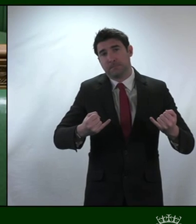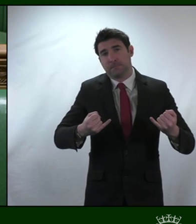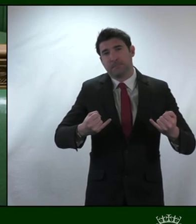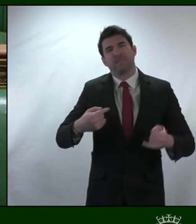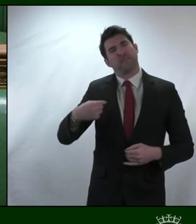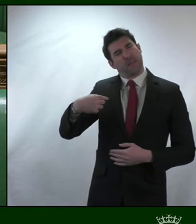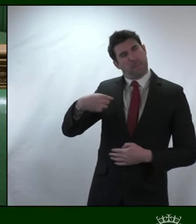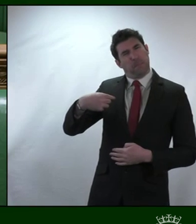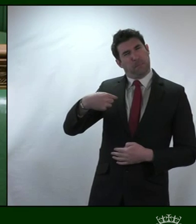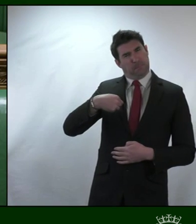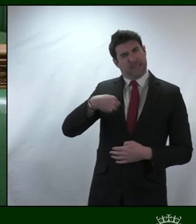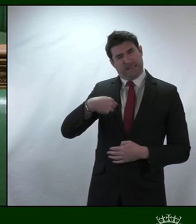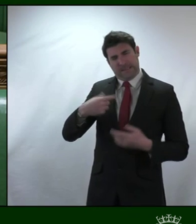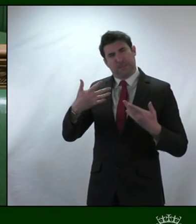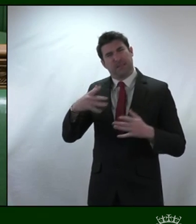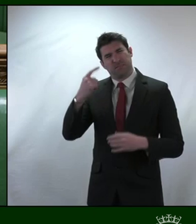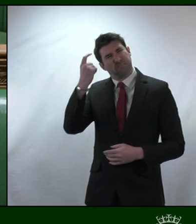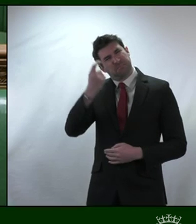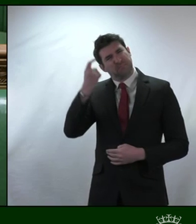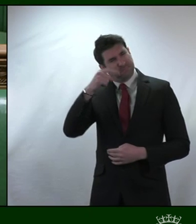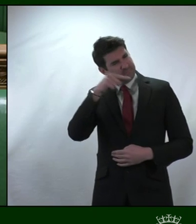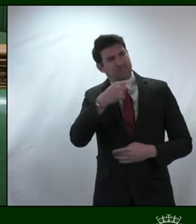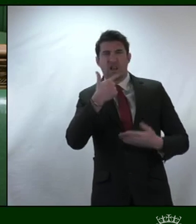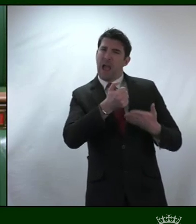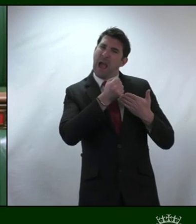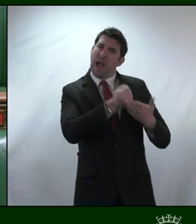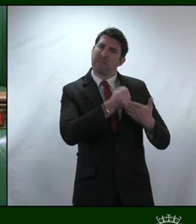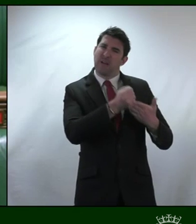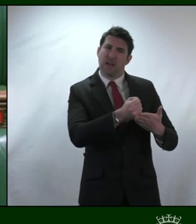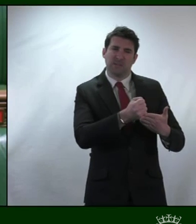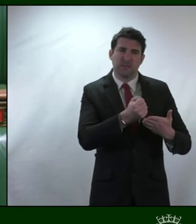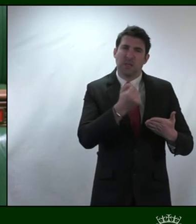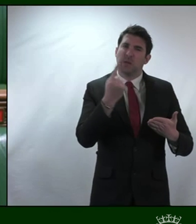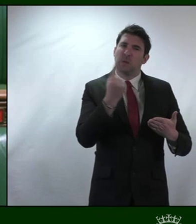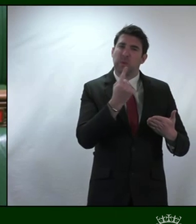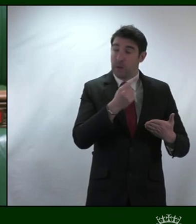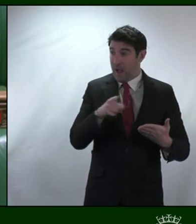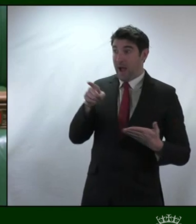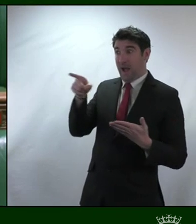Well, now I know, because I have here the official newsletter of the Wellingborough Conservative party.